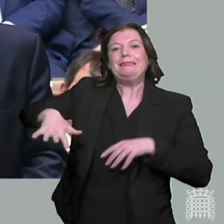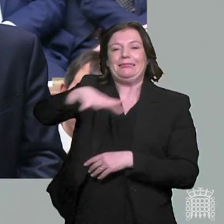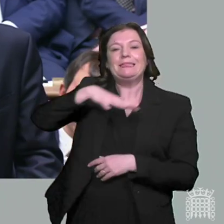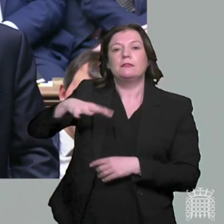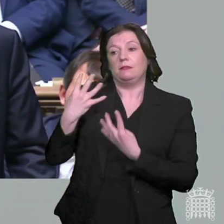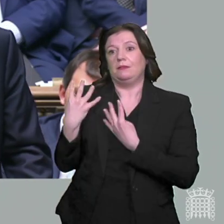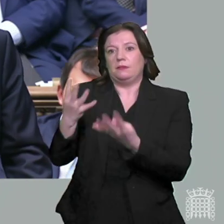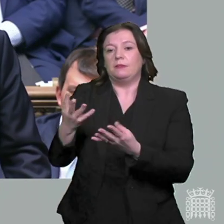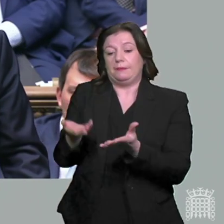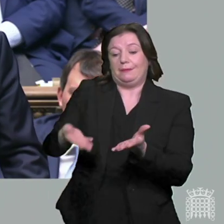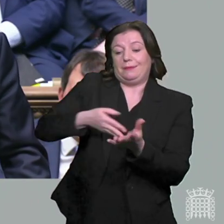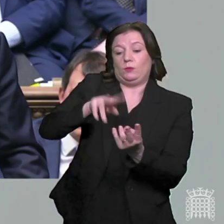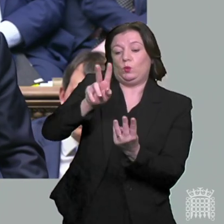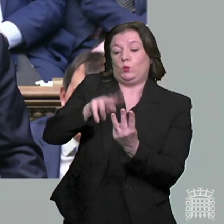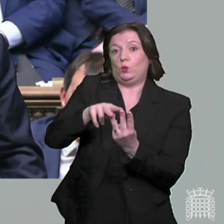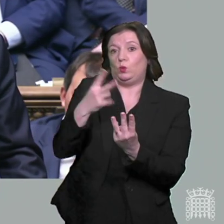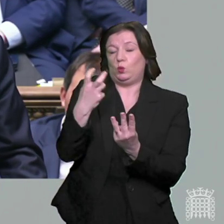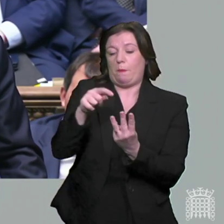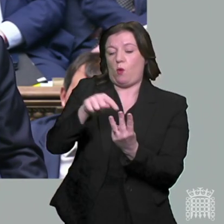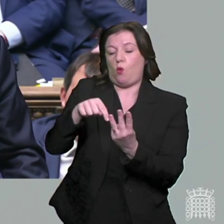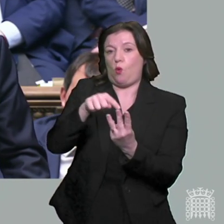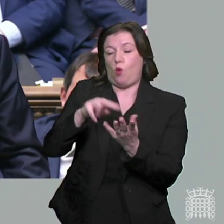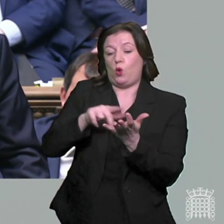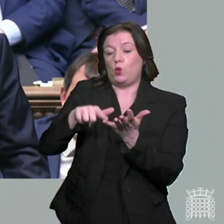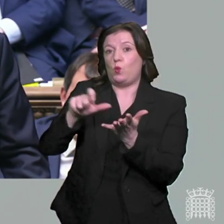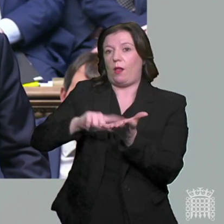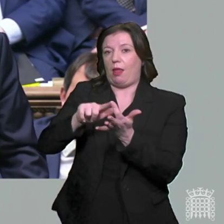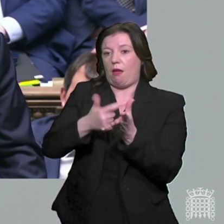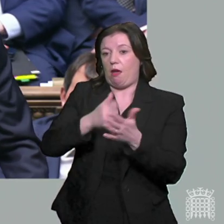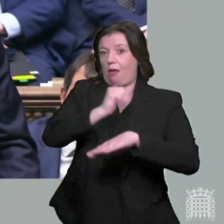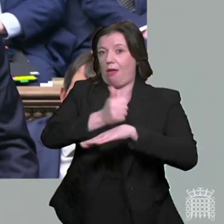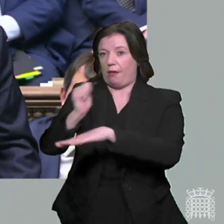Today, I can announce two further commitments to deliver our nuclear ambitions.